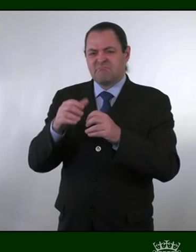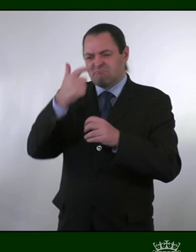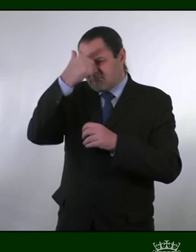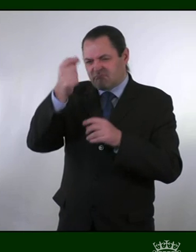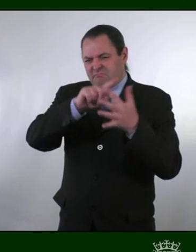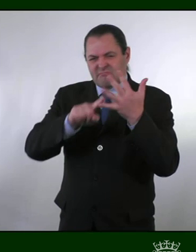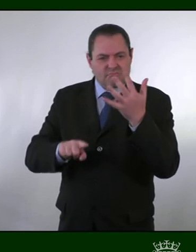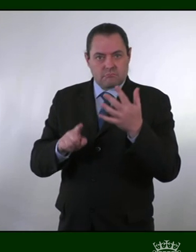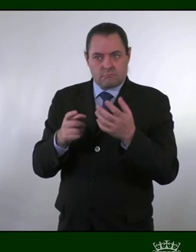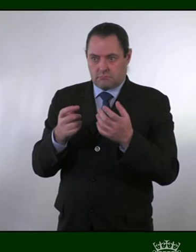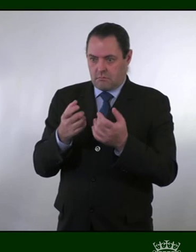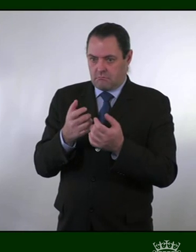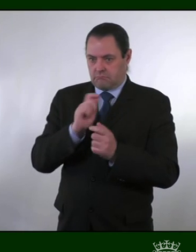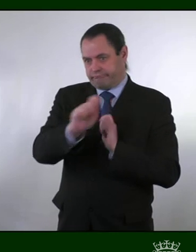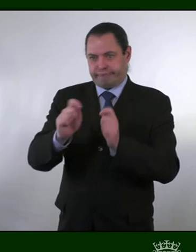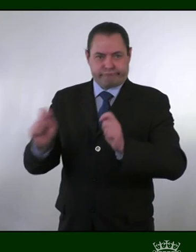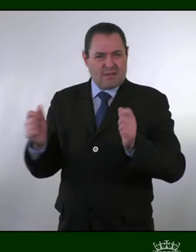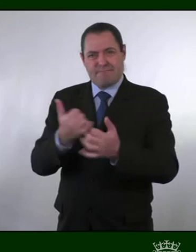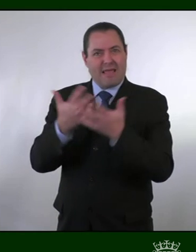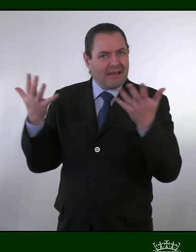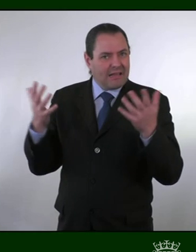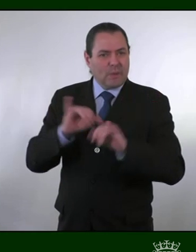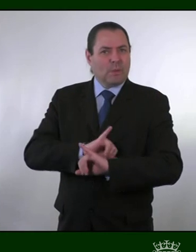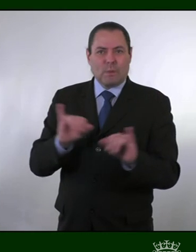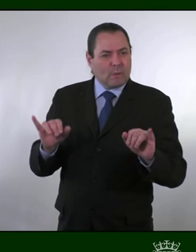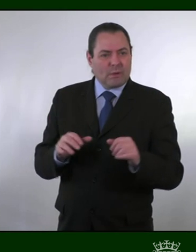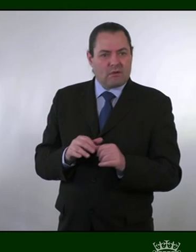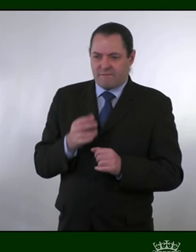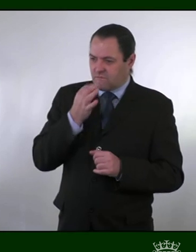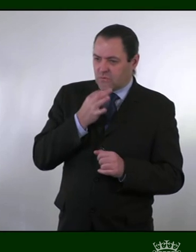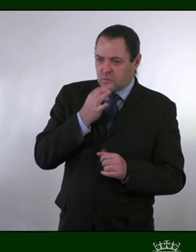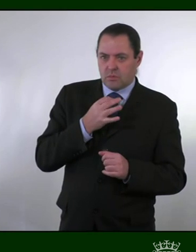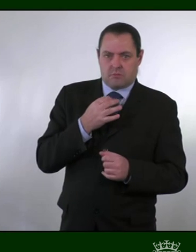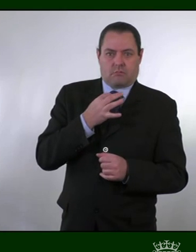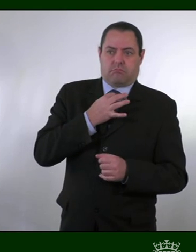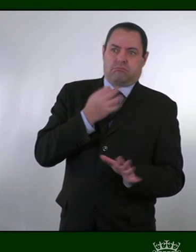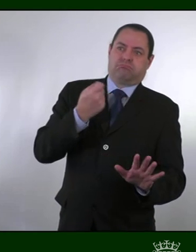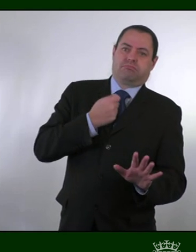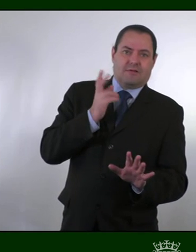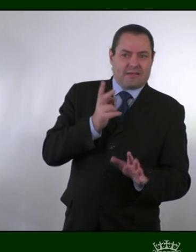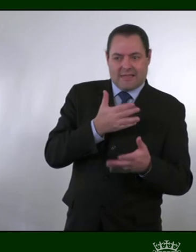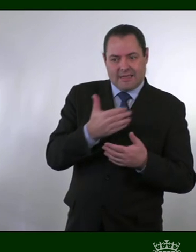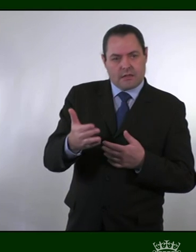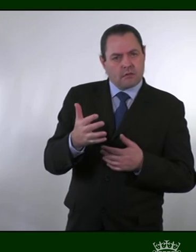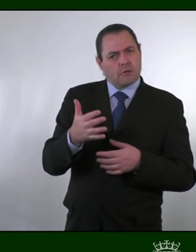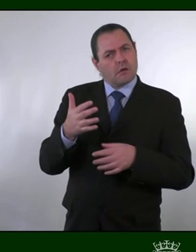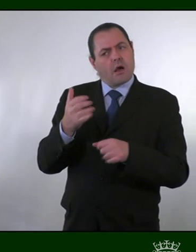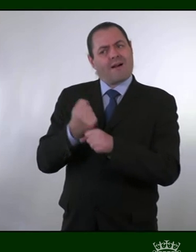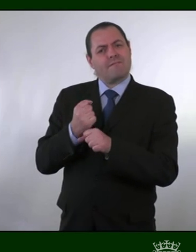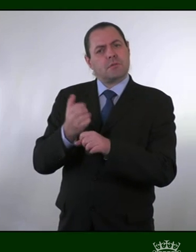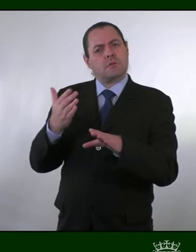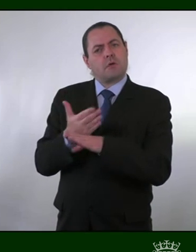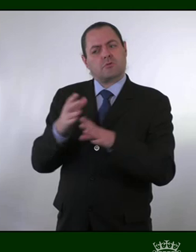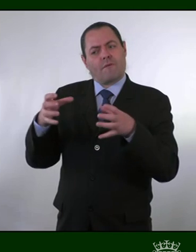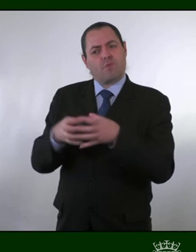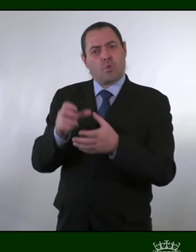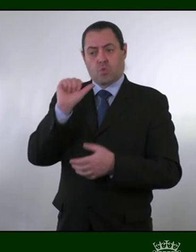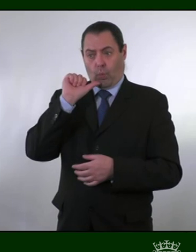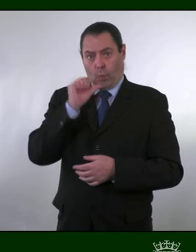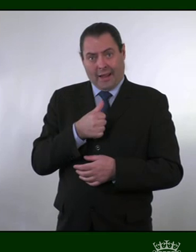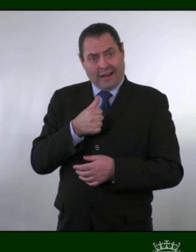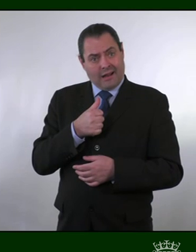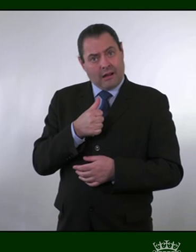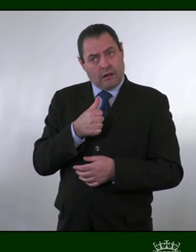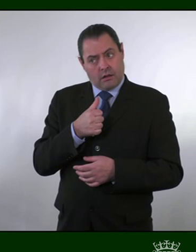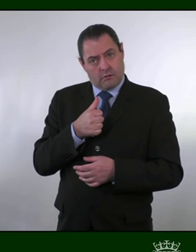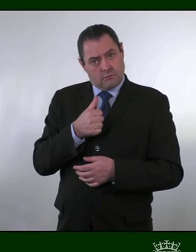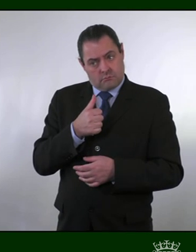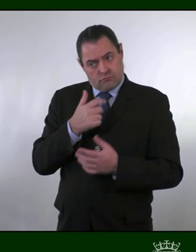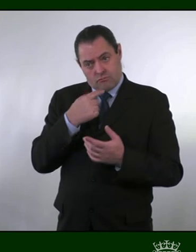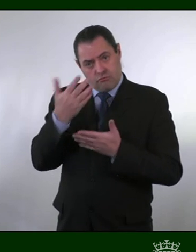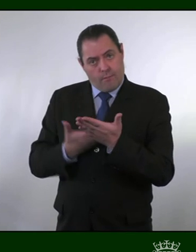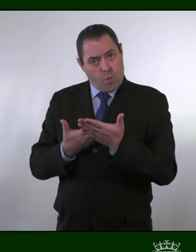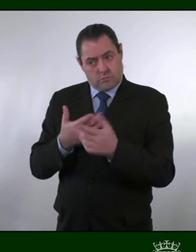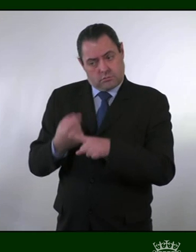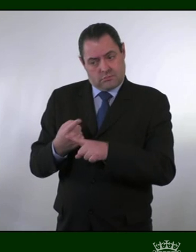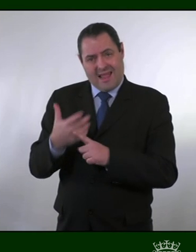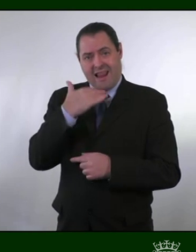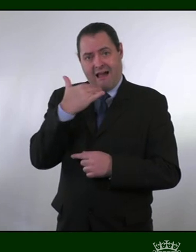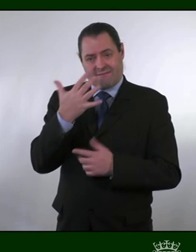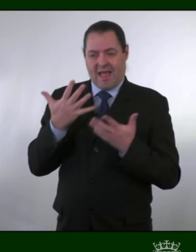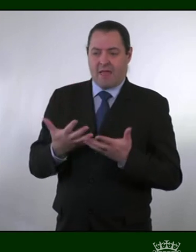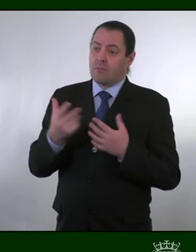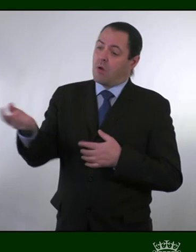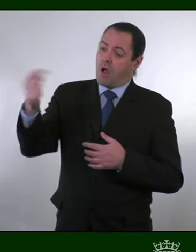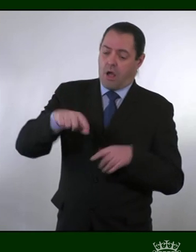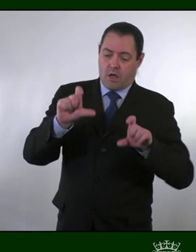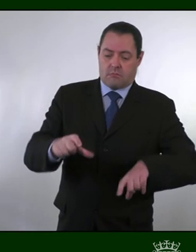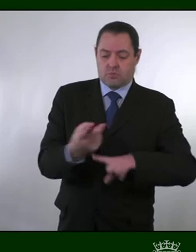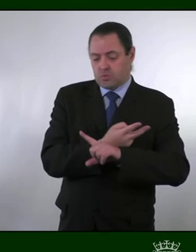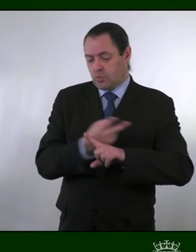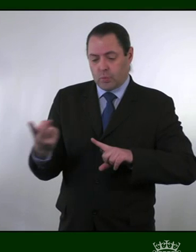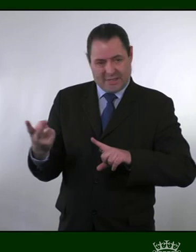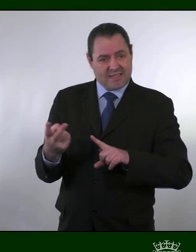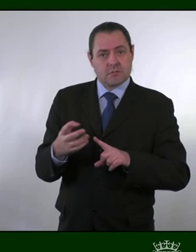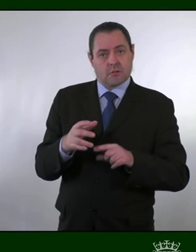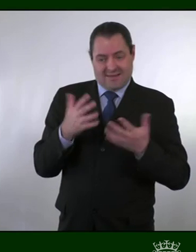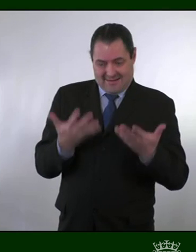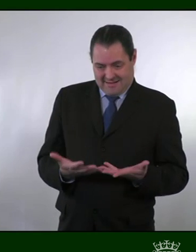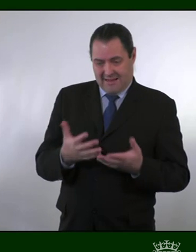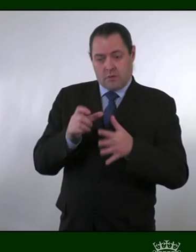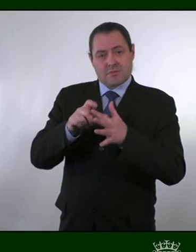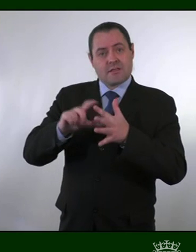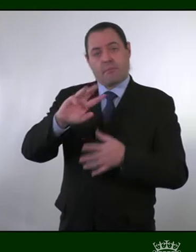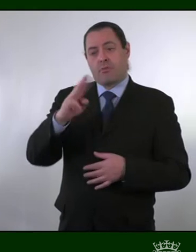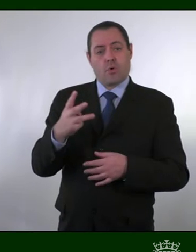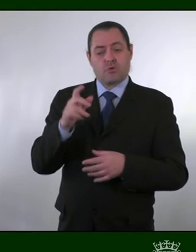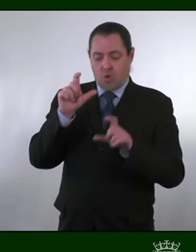Will my right hon. Friend throw the industry a lifeline by ensuring that the Government taskforce reports in time for a testing regime to replace the current quarantine arrangements as we come out of this lockdown on 3 December?